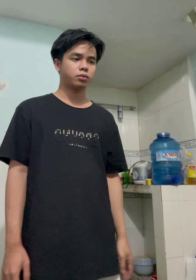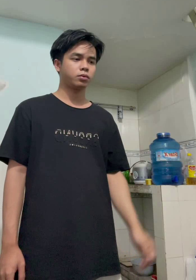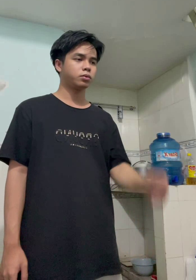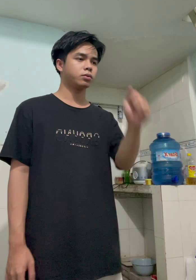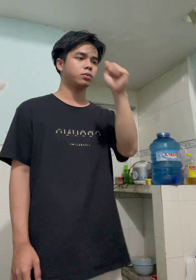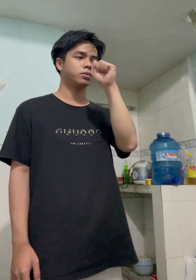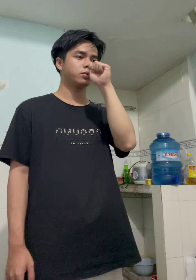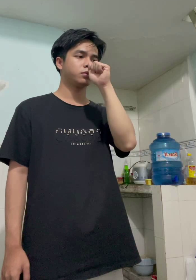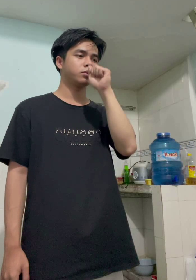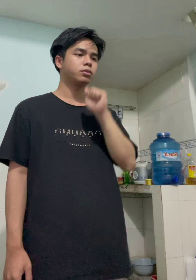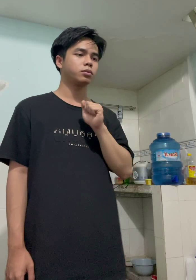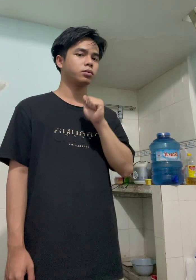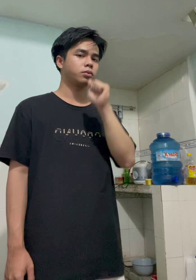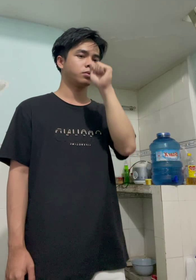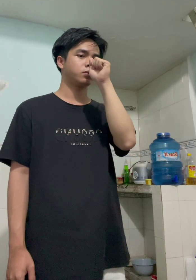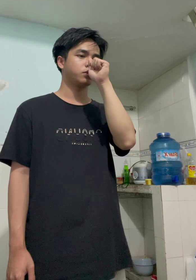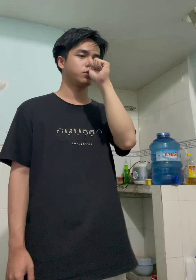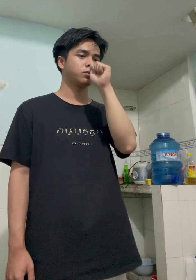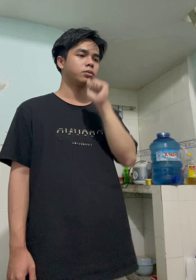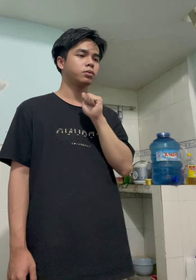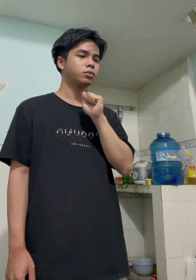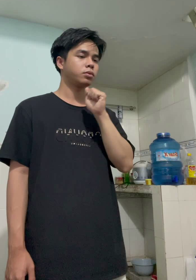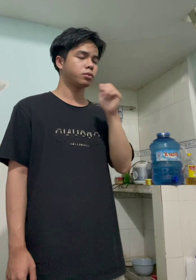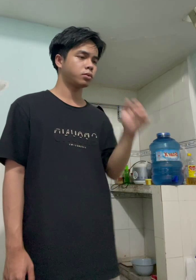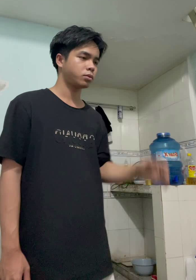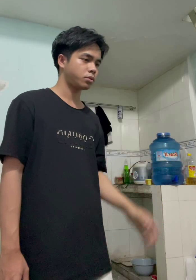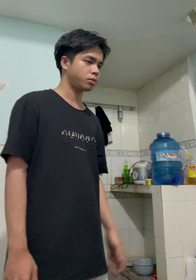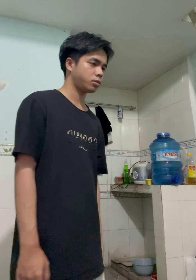dong y